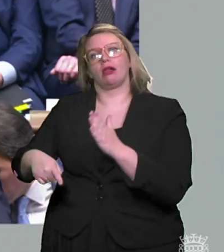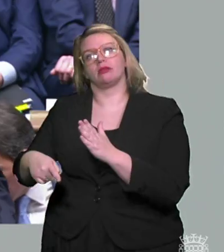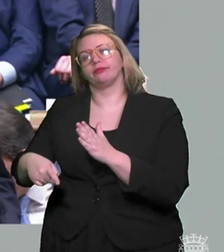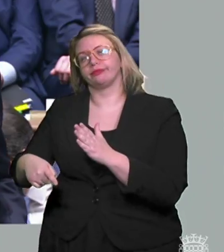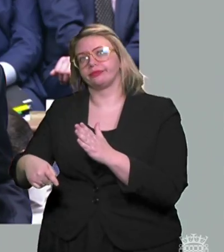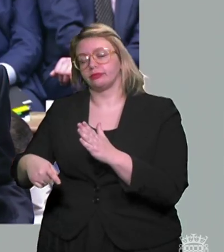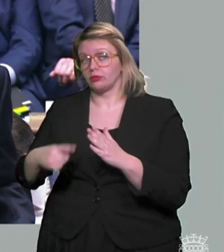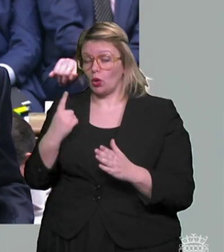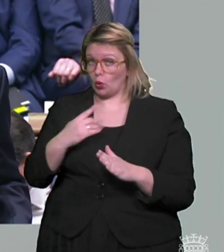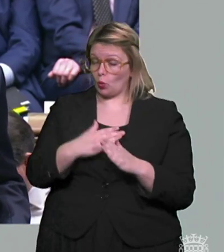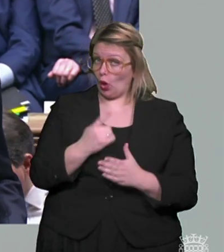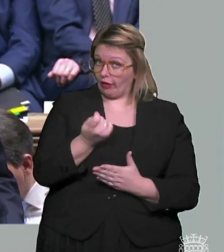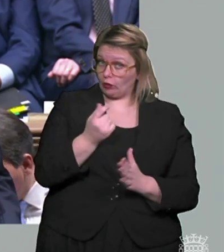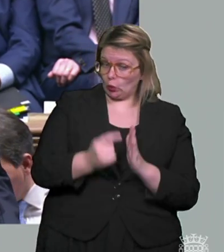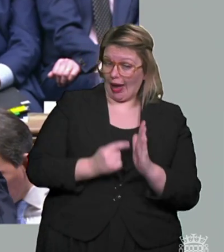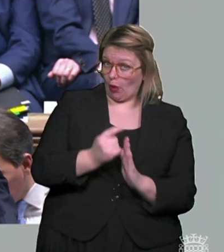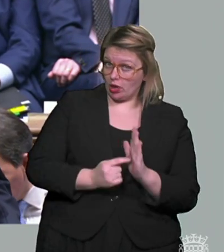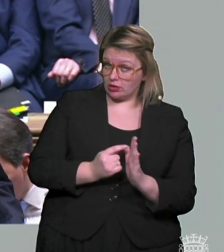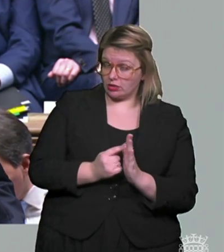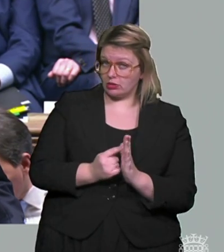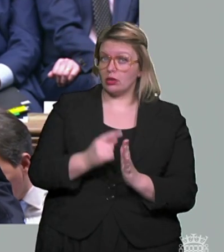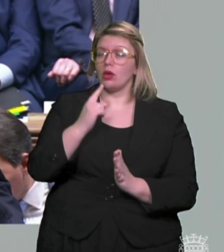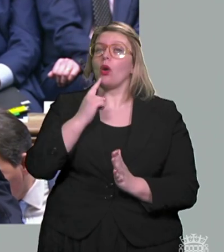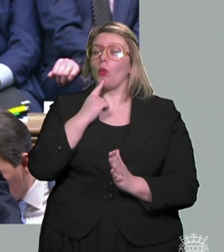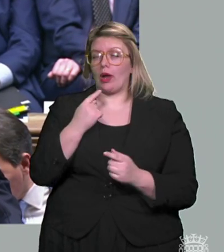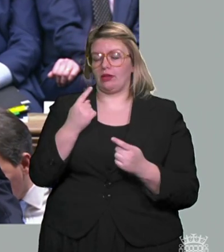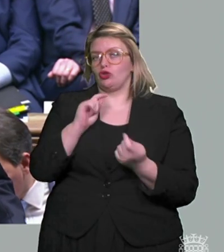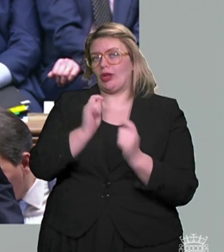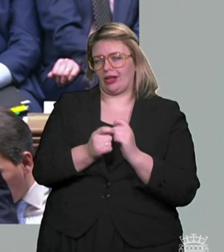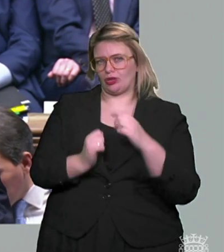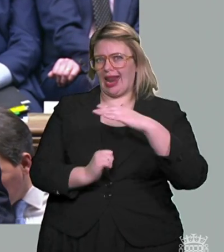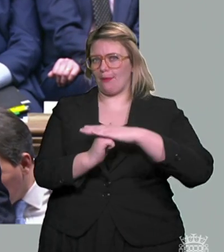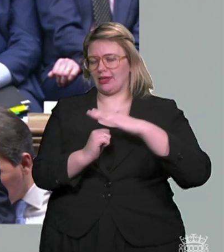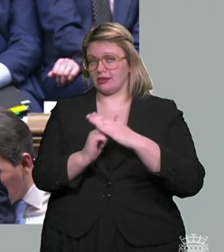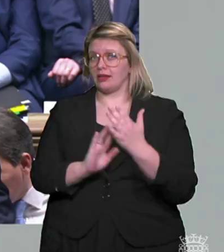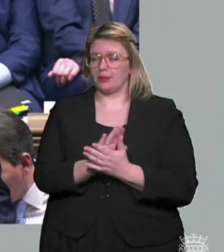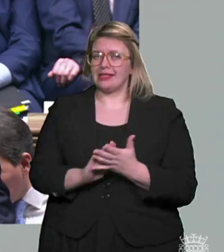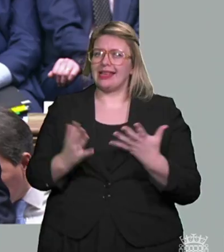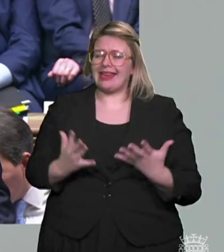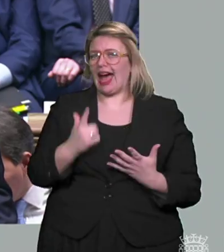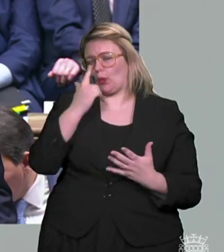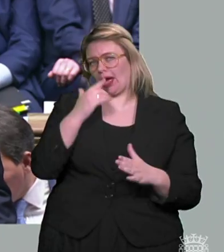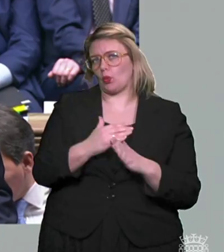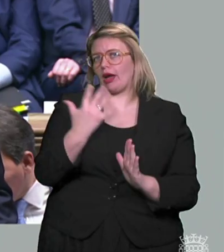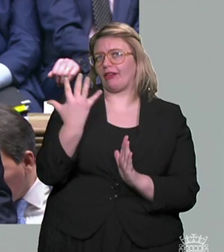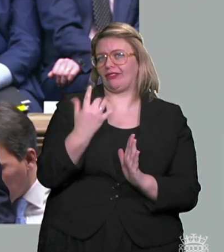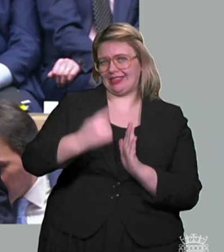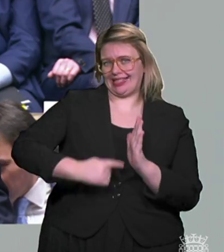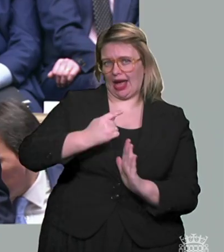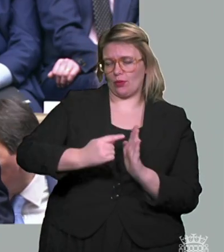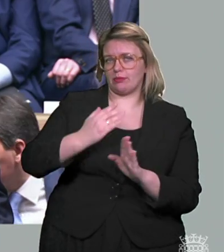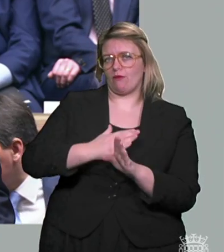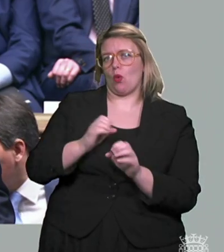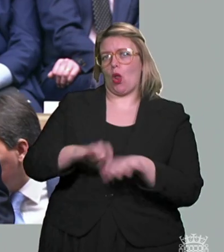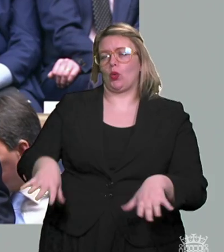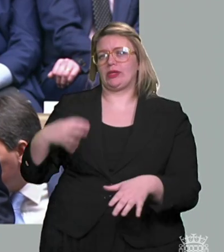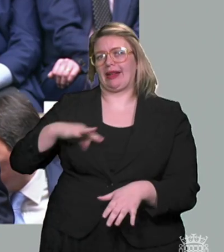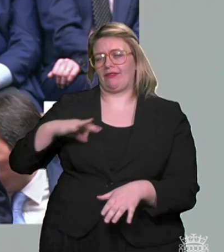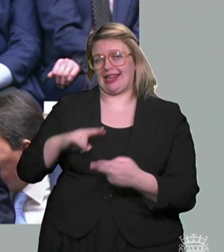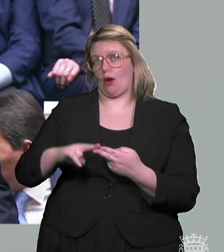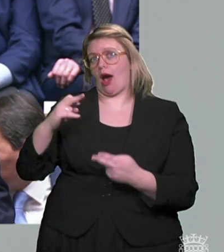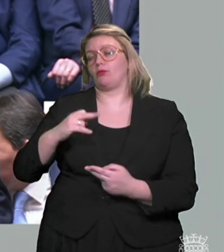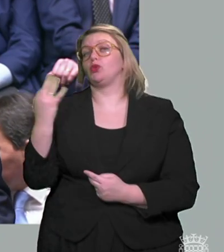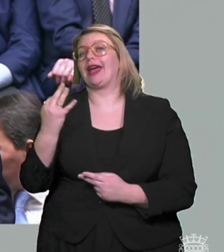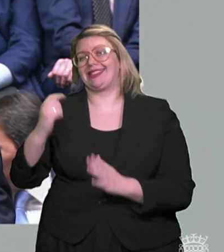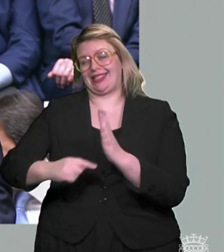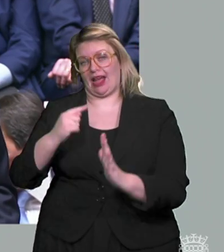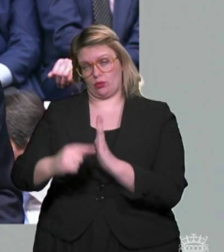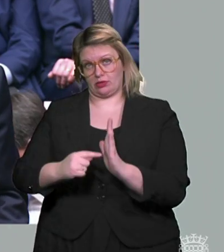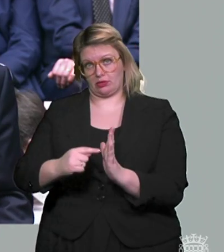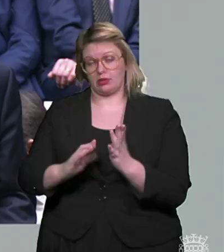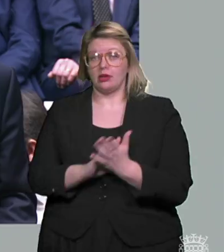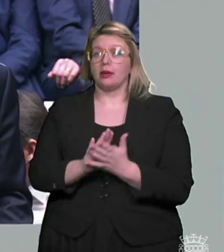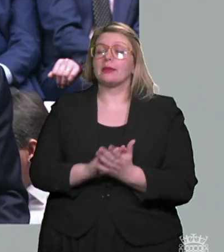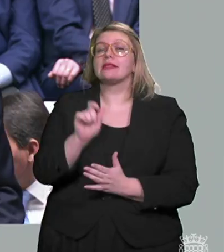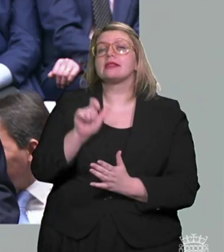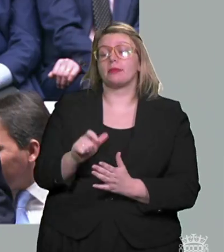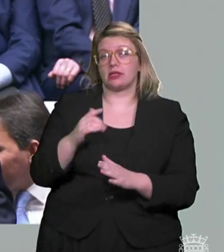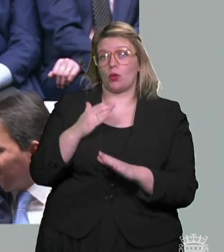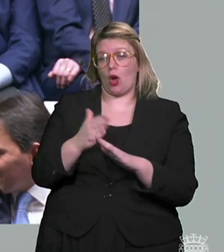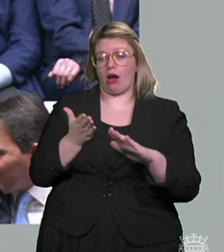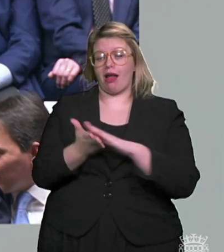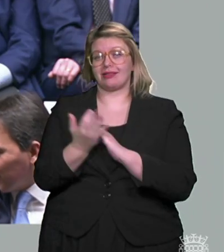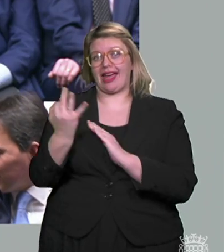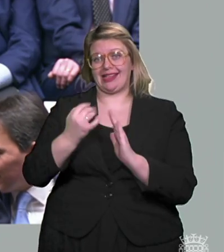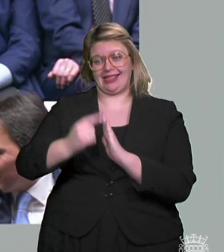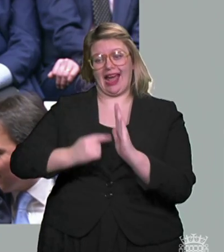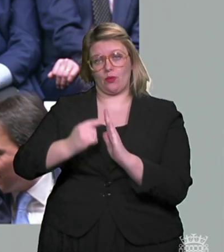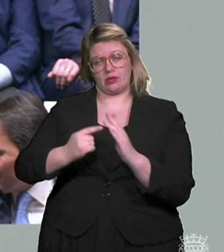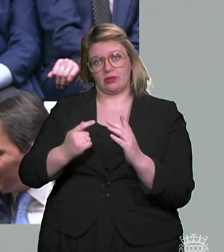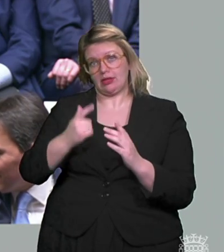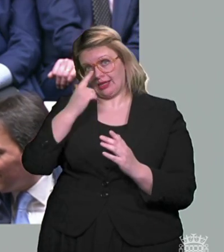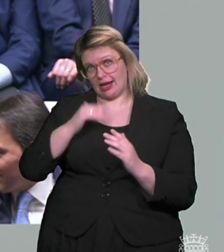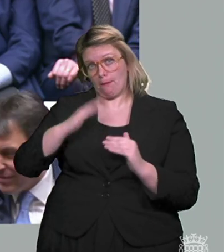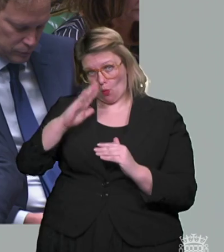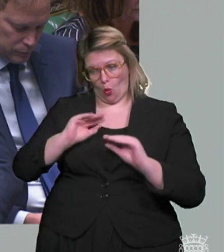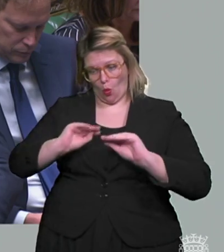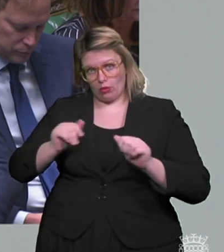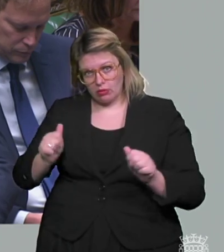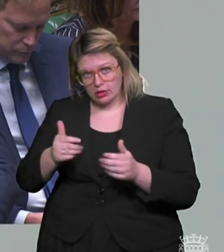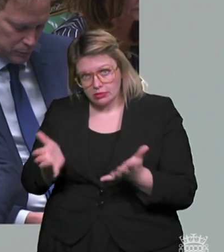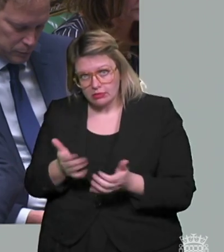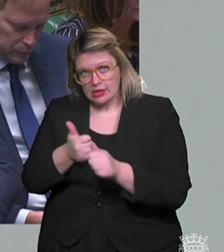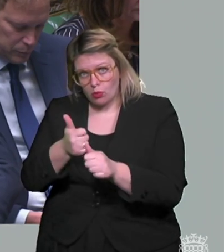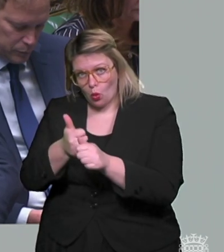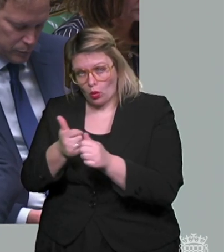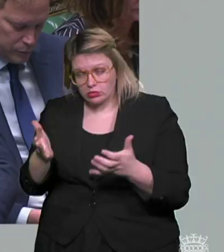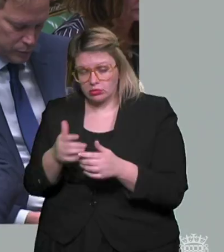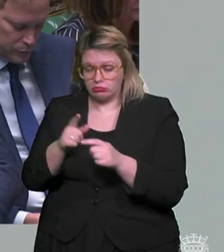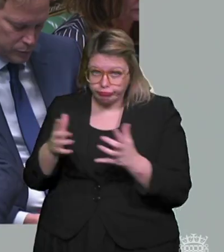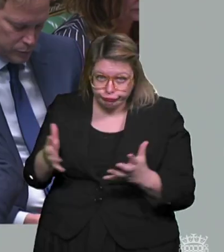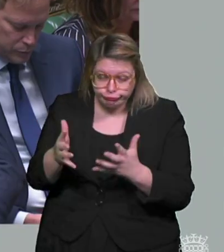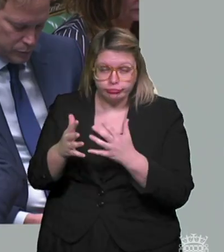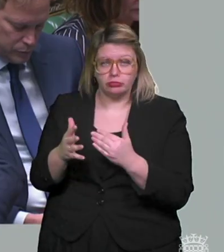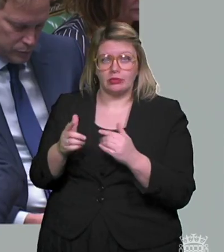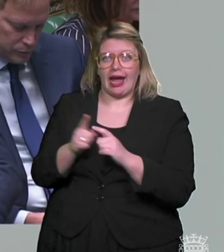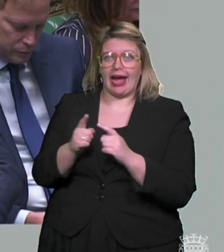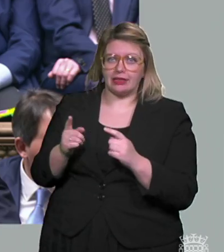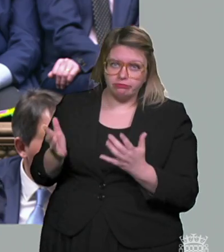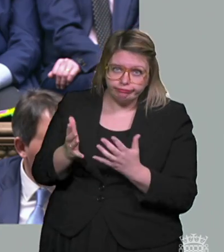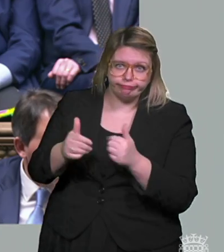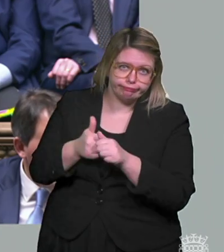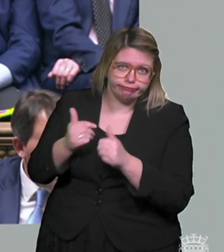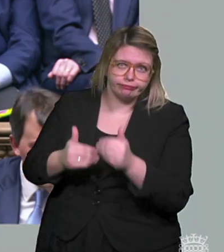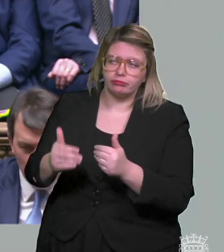For those working low hours, we will increase the administrative earnings threshold from the equivalent of 15 hours to 18 hours at national living wage for an individual claimant, meaning that anyone working below that level will receive more work coach support, alongside a more intensive conditionality regime.